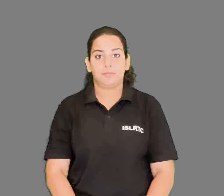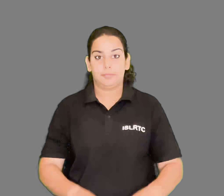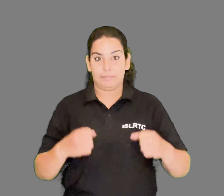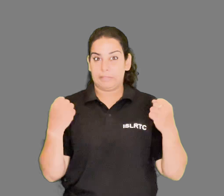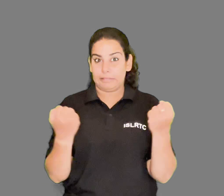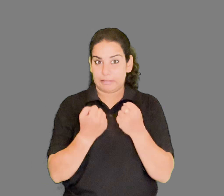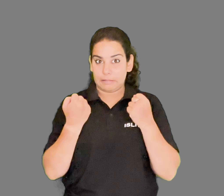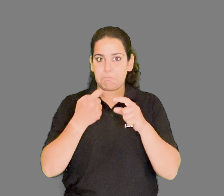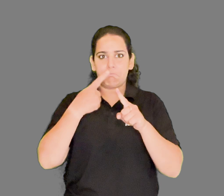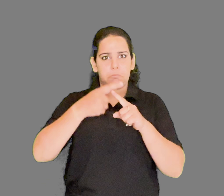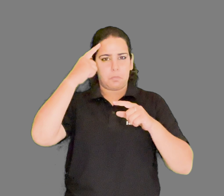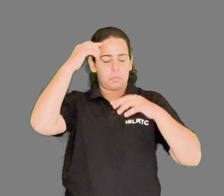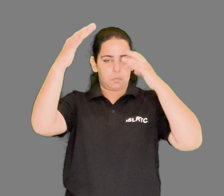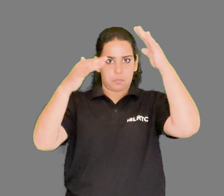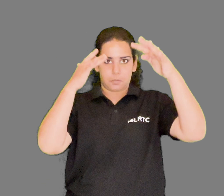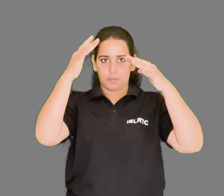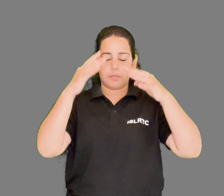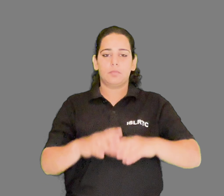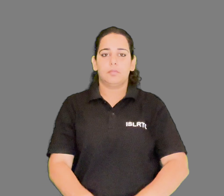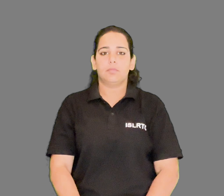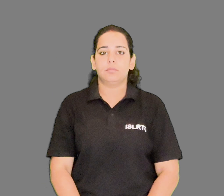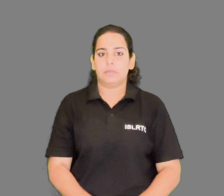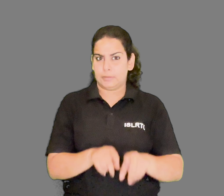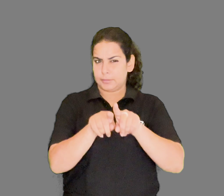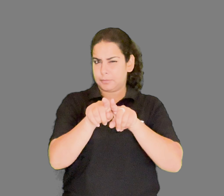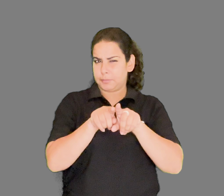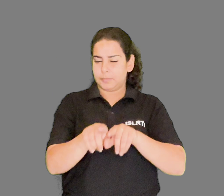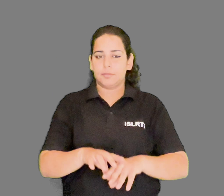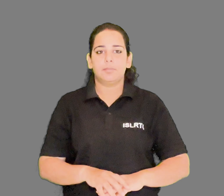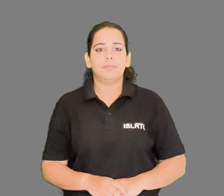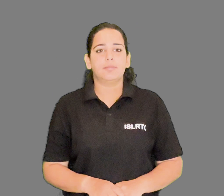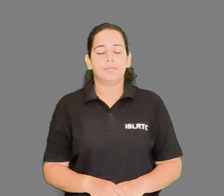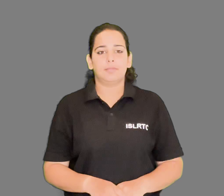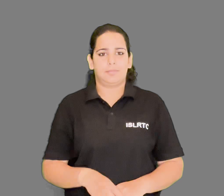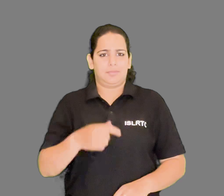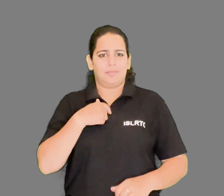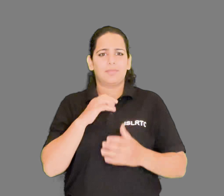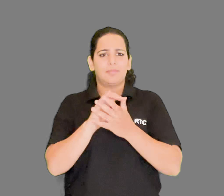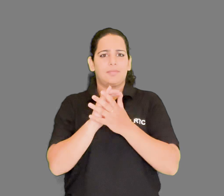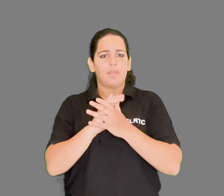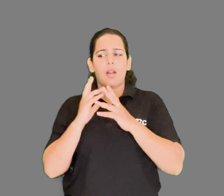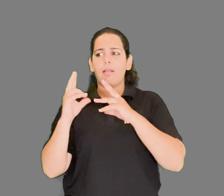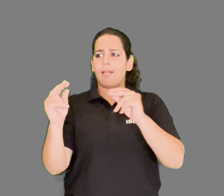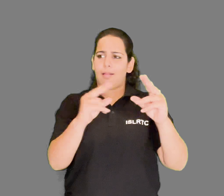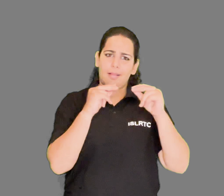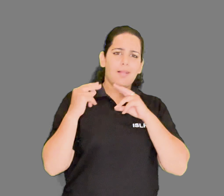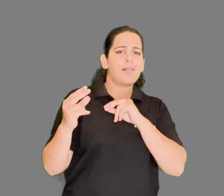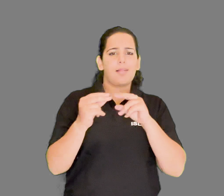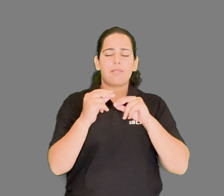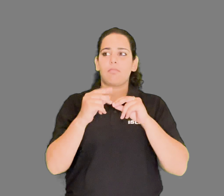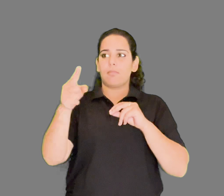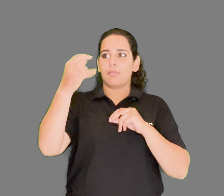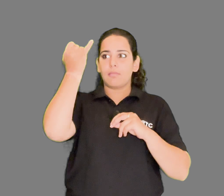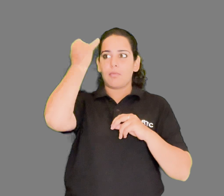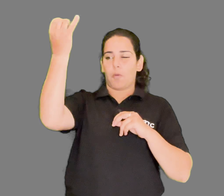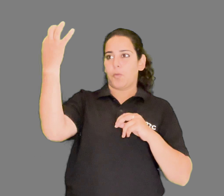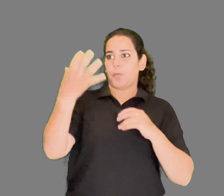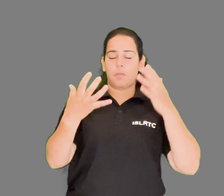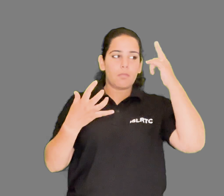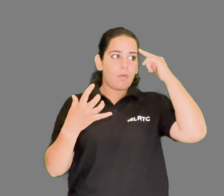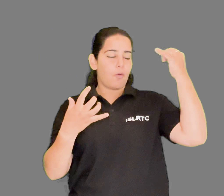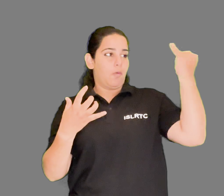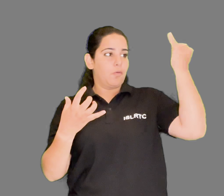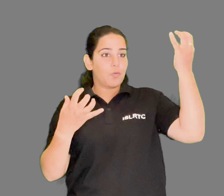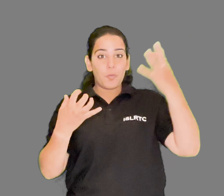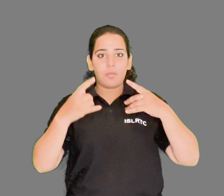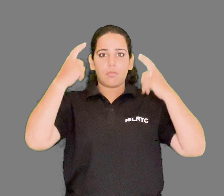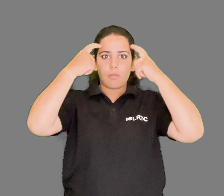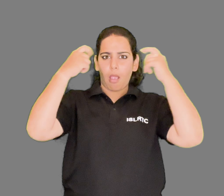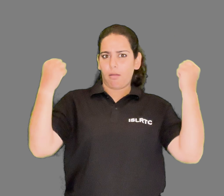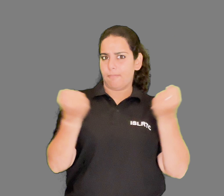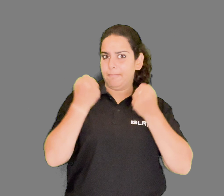Dynamic (of a process or system) Characterized by constant change, activity, or progress